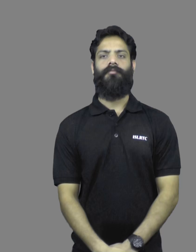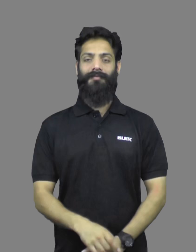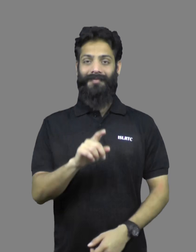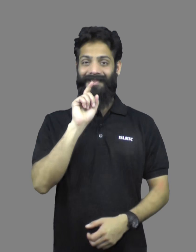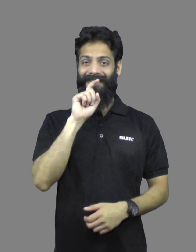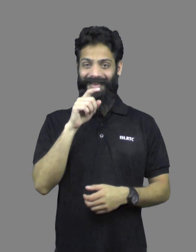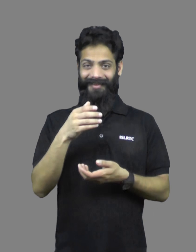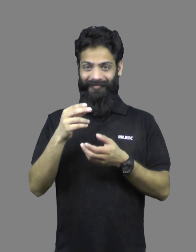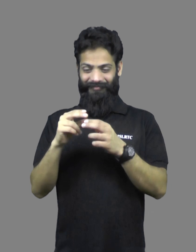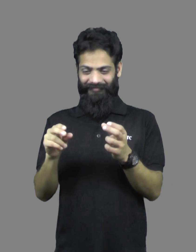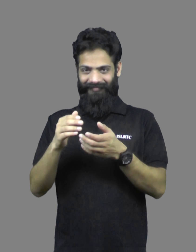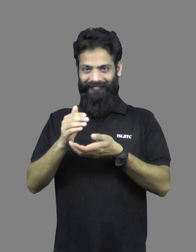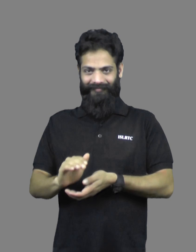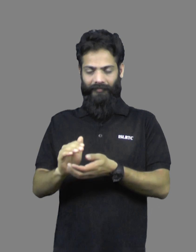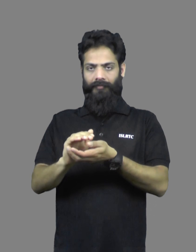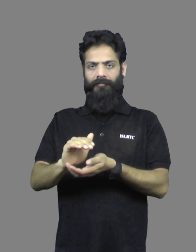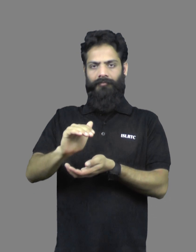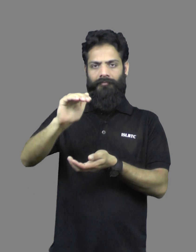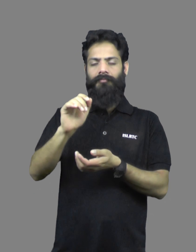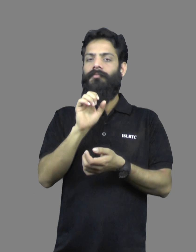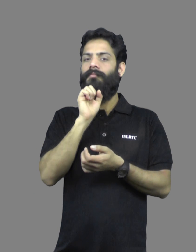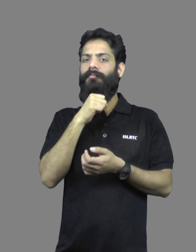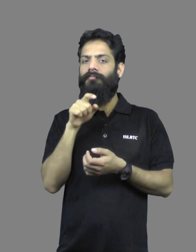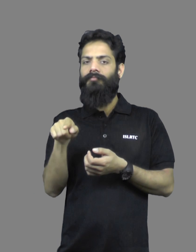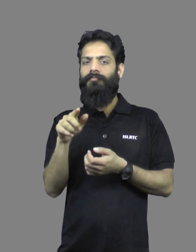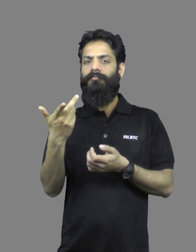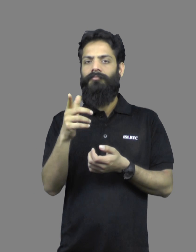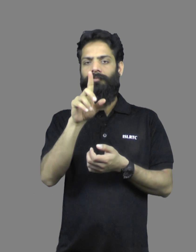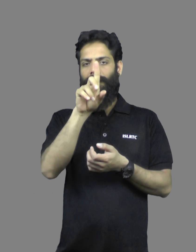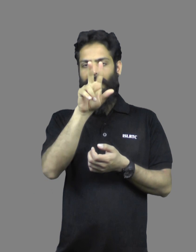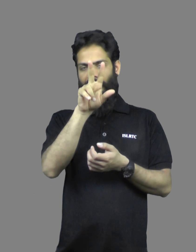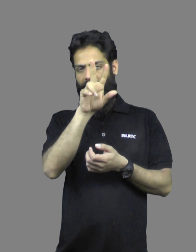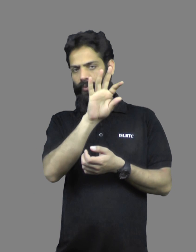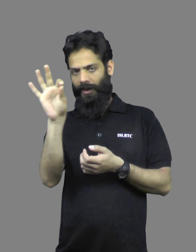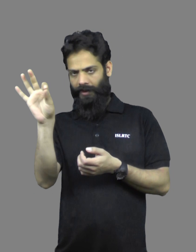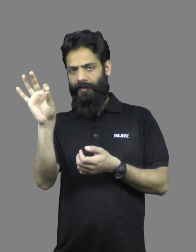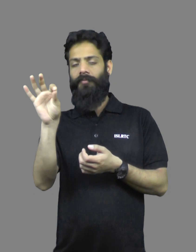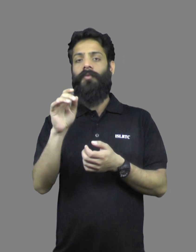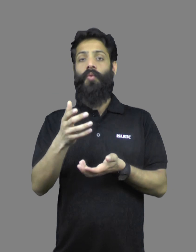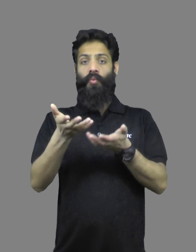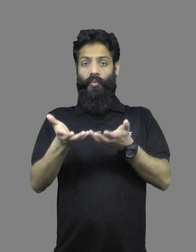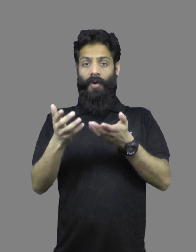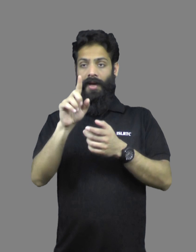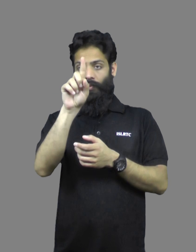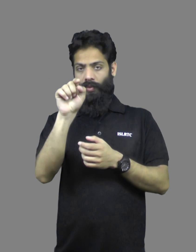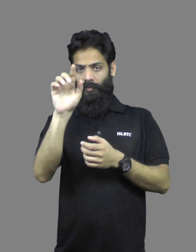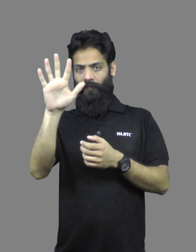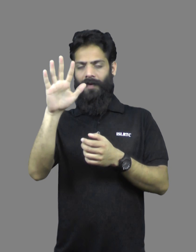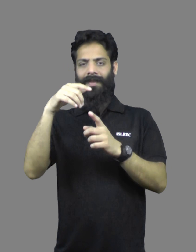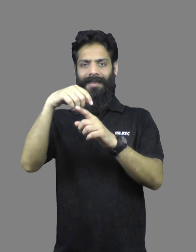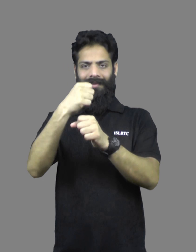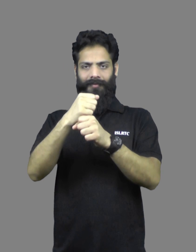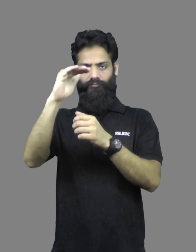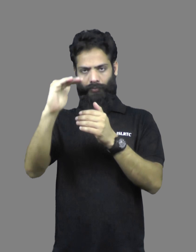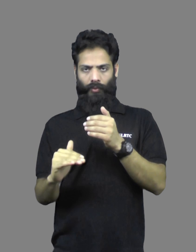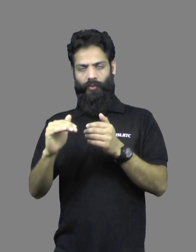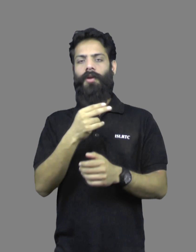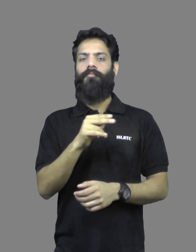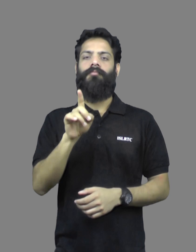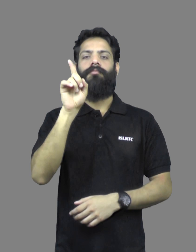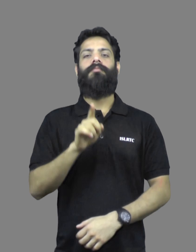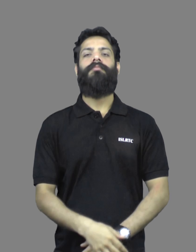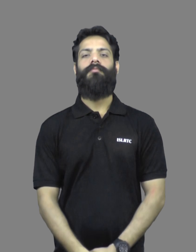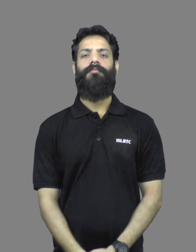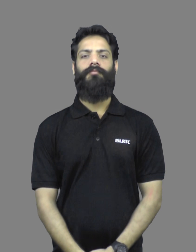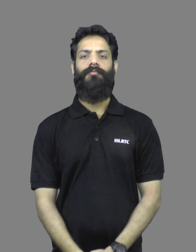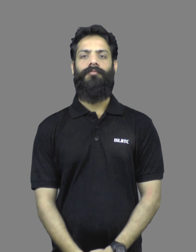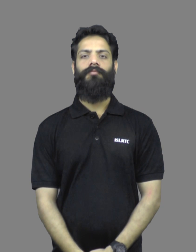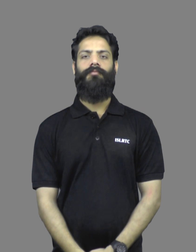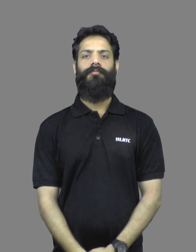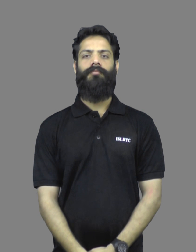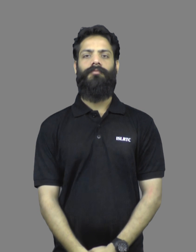Roasters